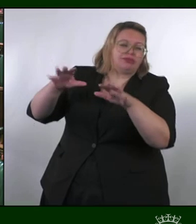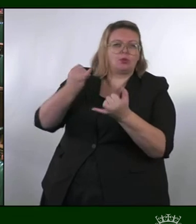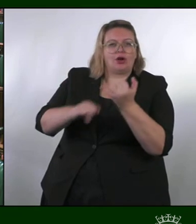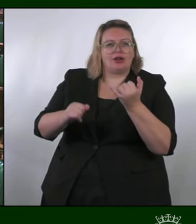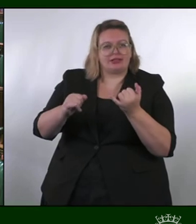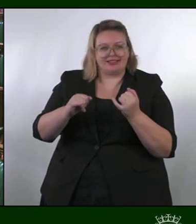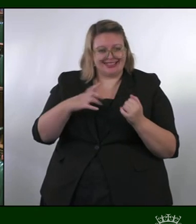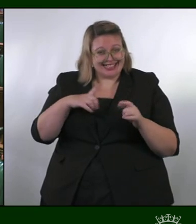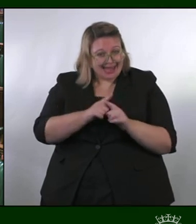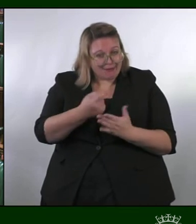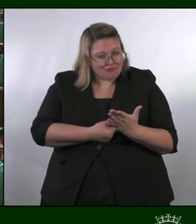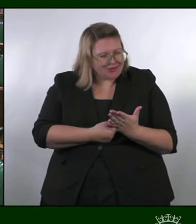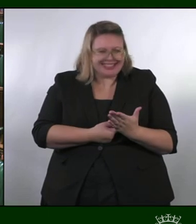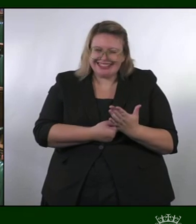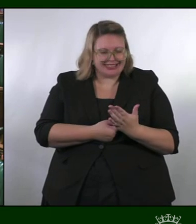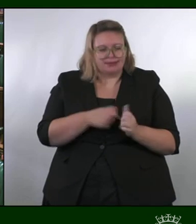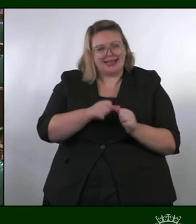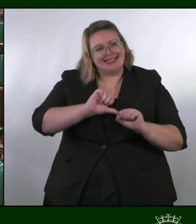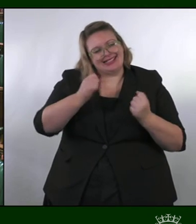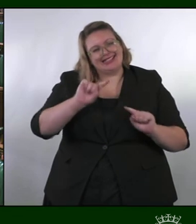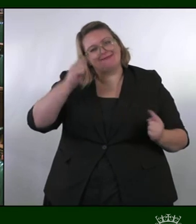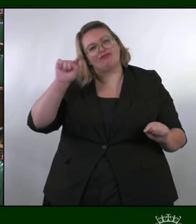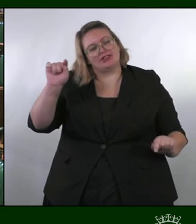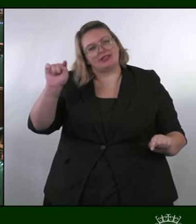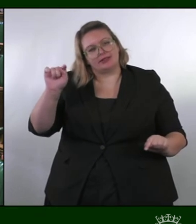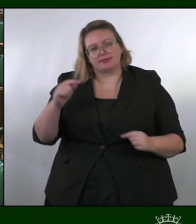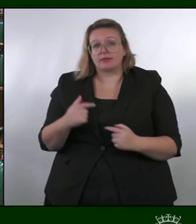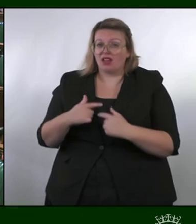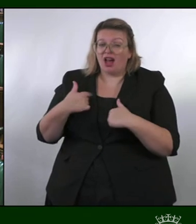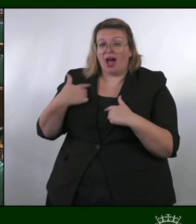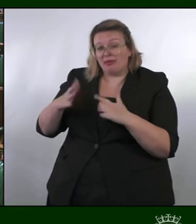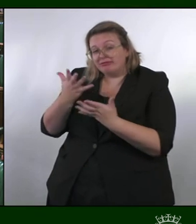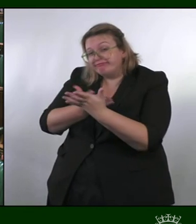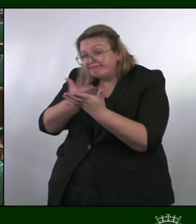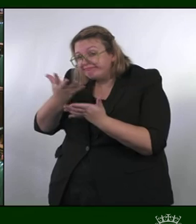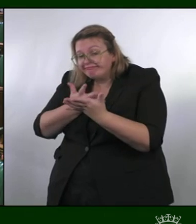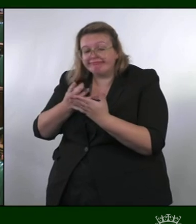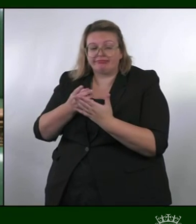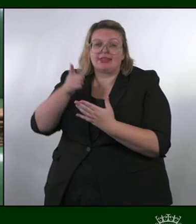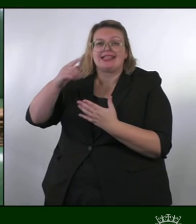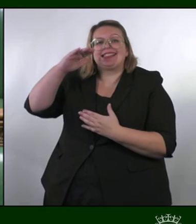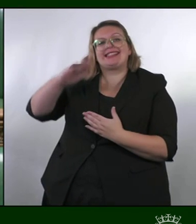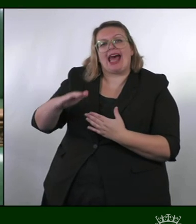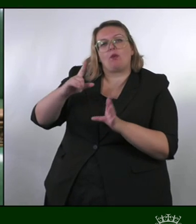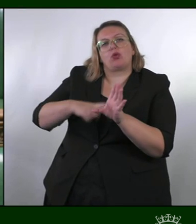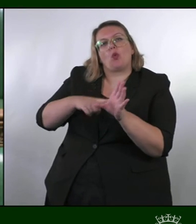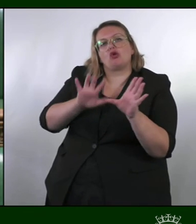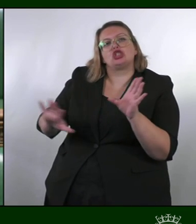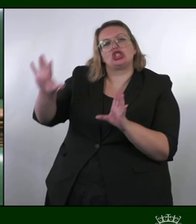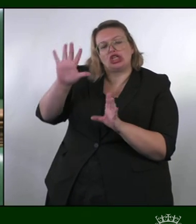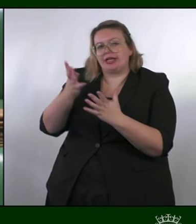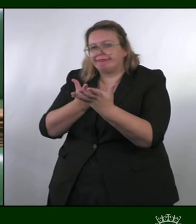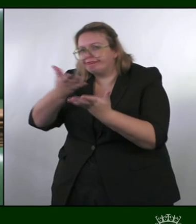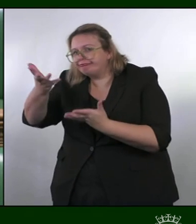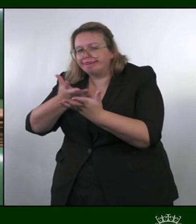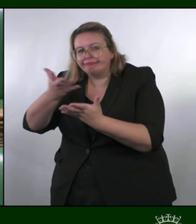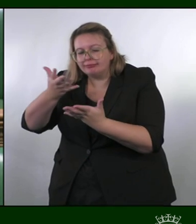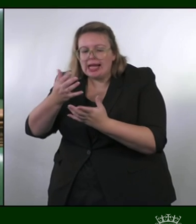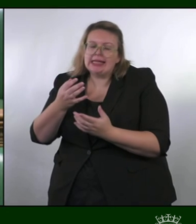If local areas had been given the resources months ago to put in place effective contact tracing, we would not be in this situation now.